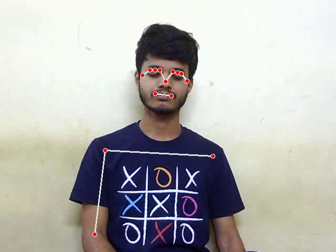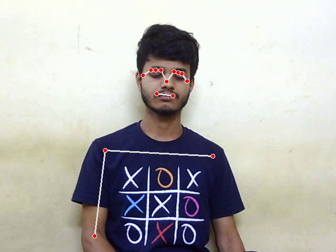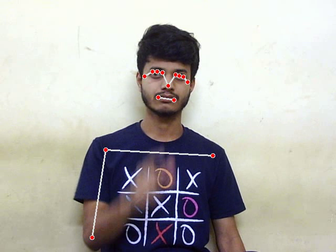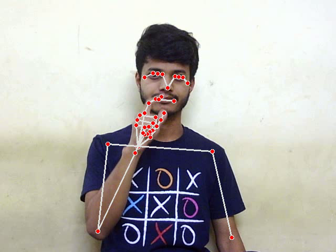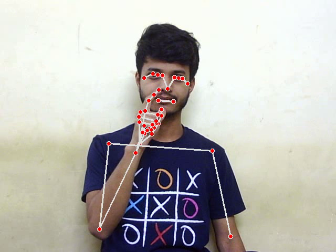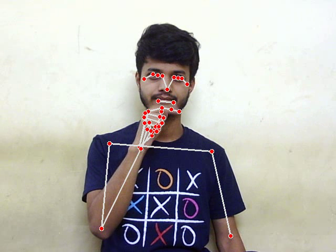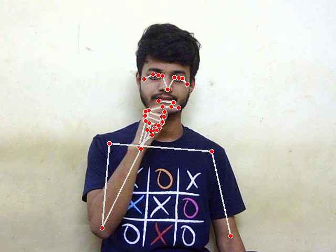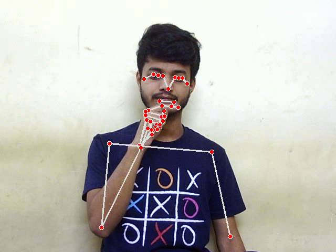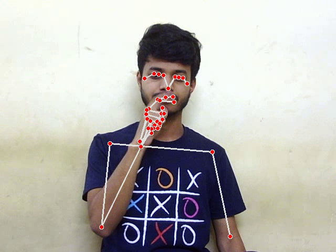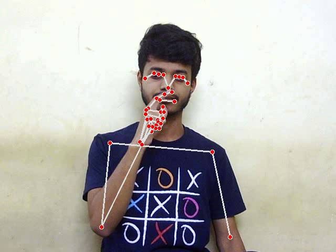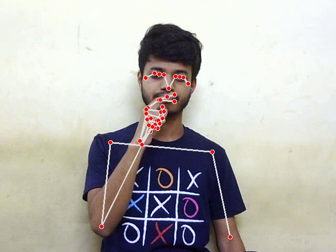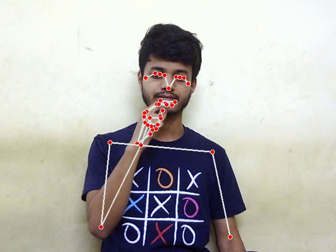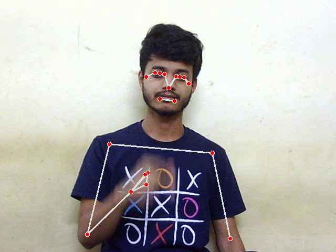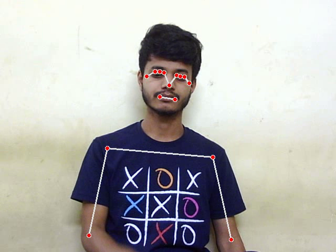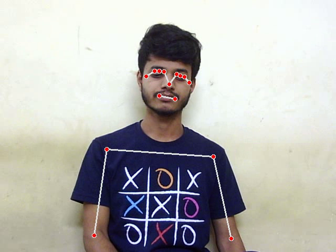who